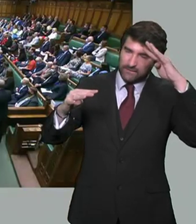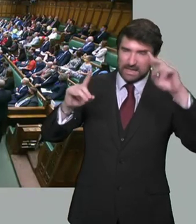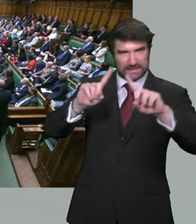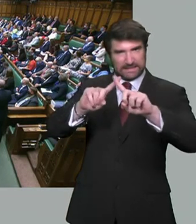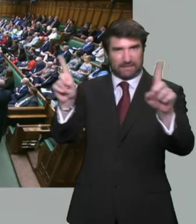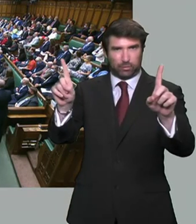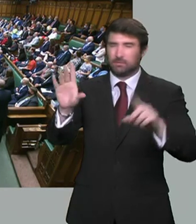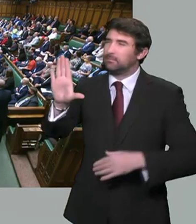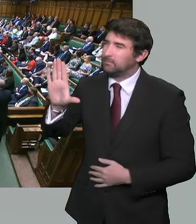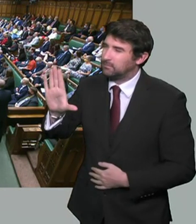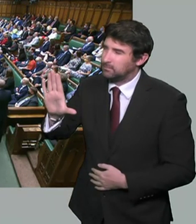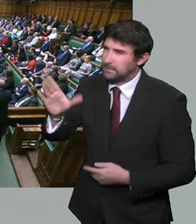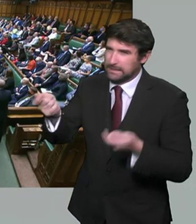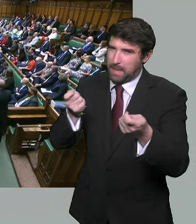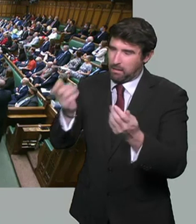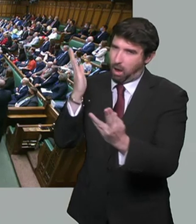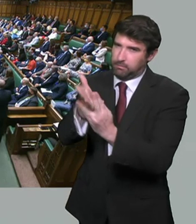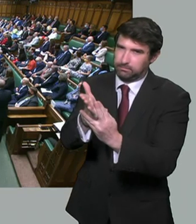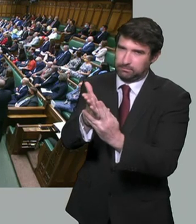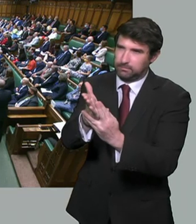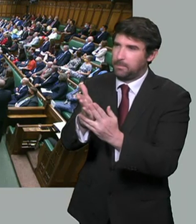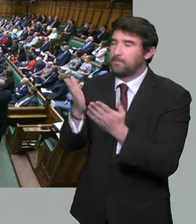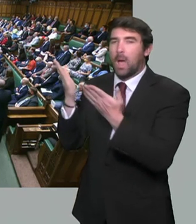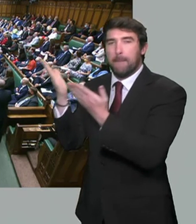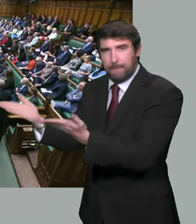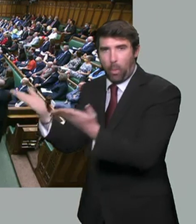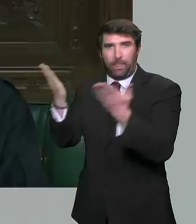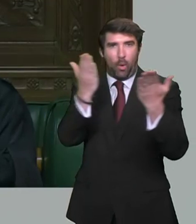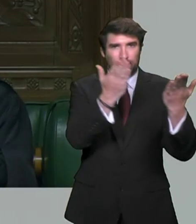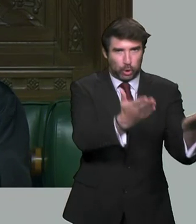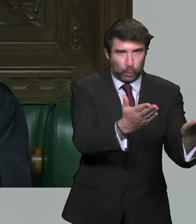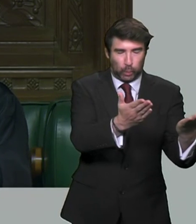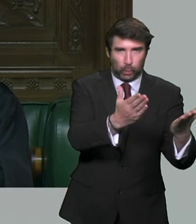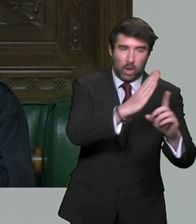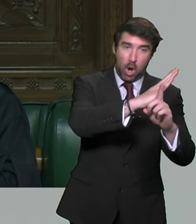Order. I say to both sides that I need to hear the question.